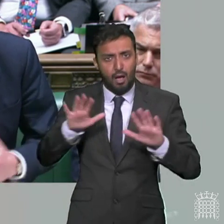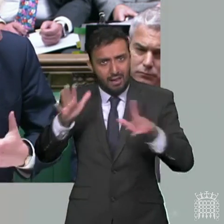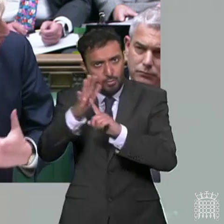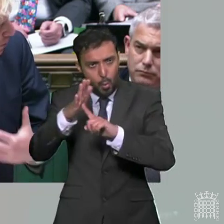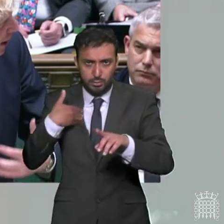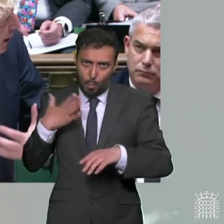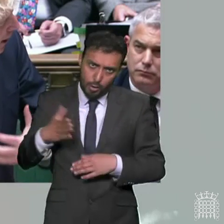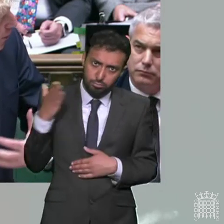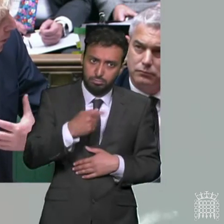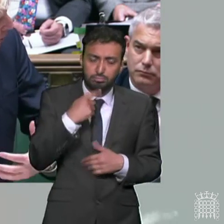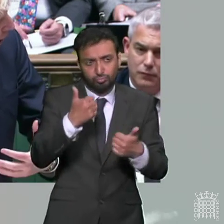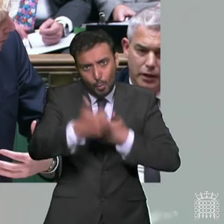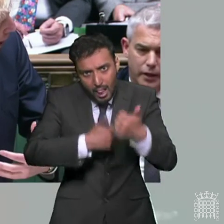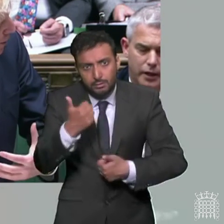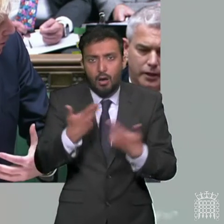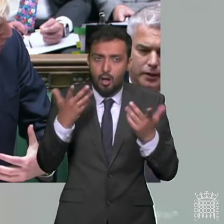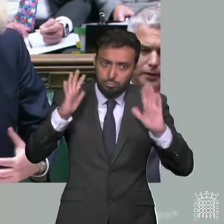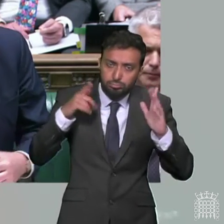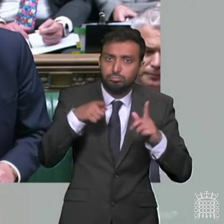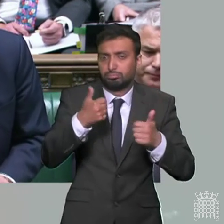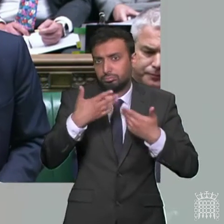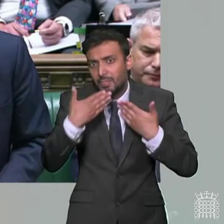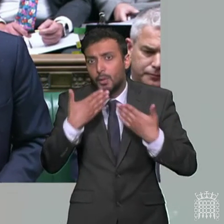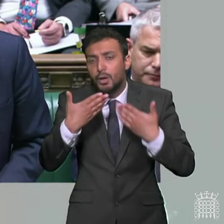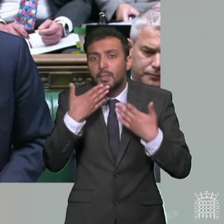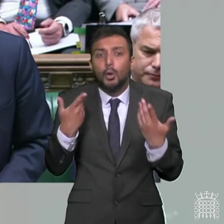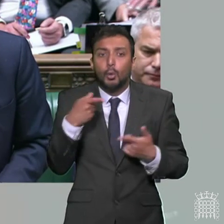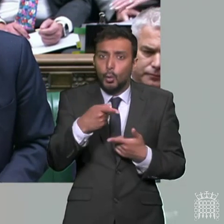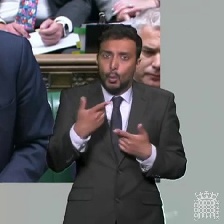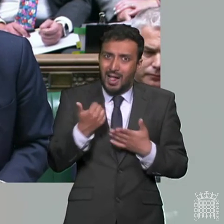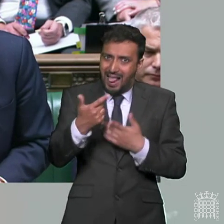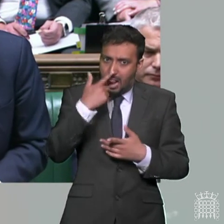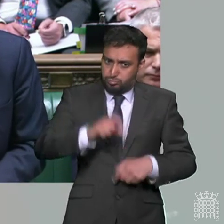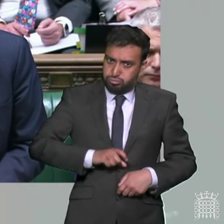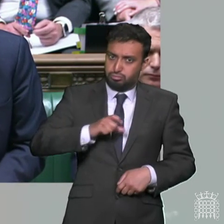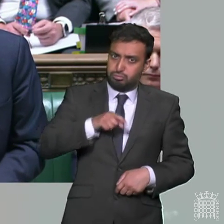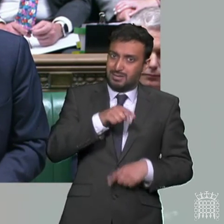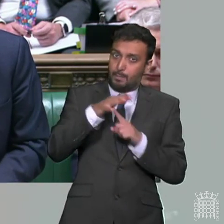I am trying to explain the reasons why I was there, Mr Speaker.